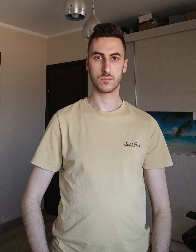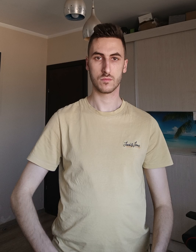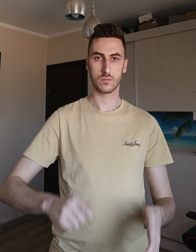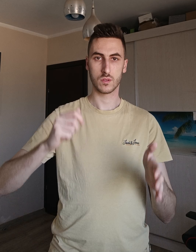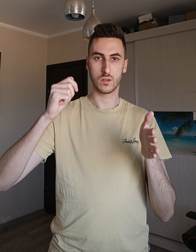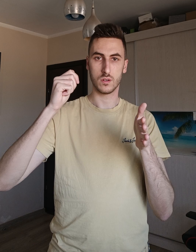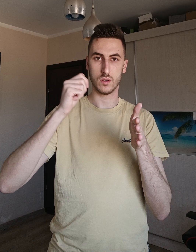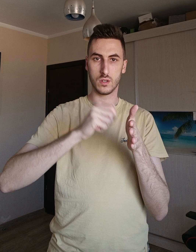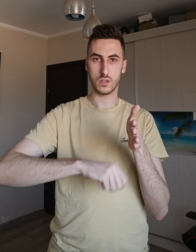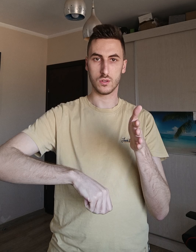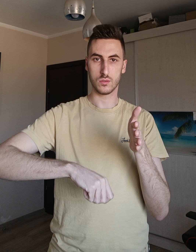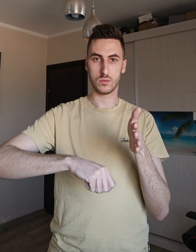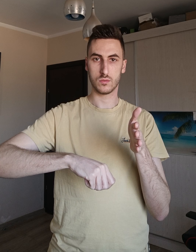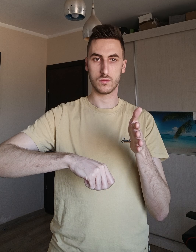לקנות